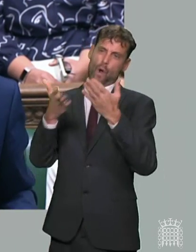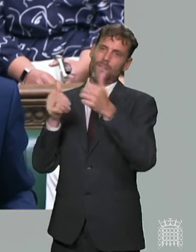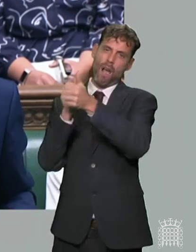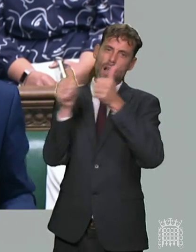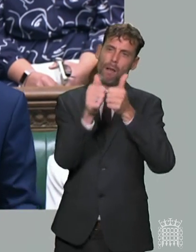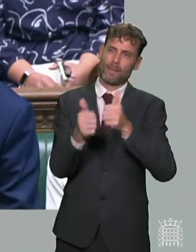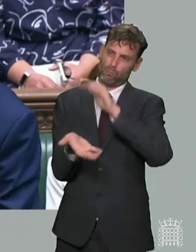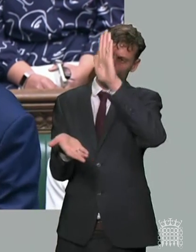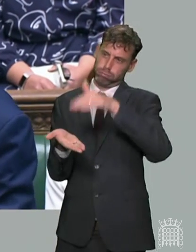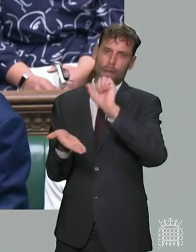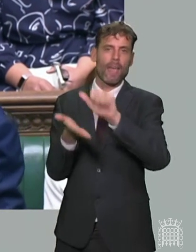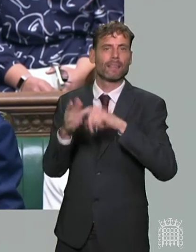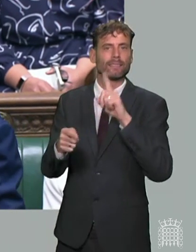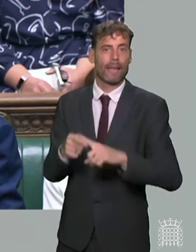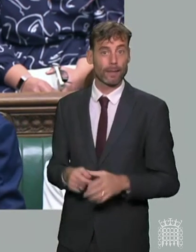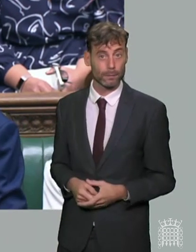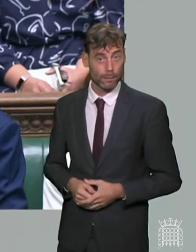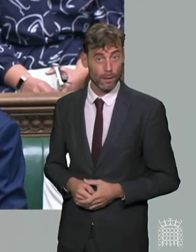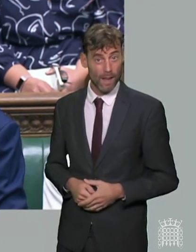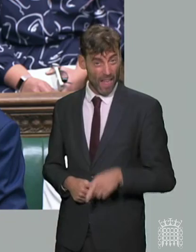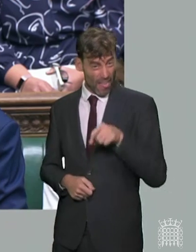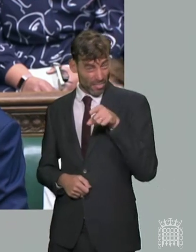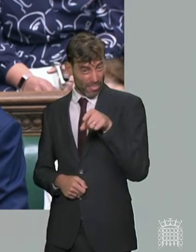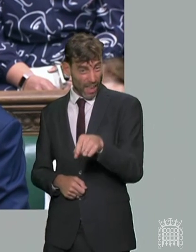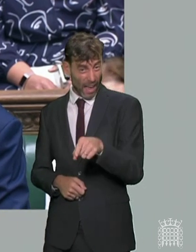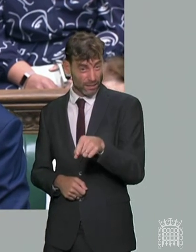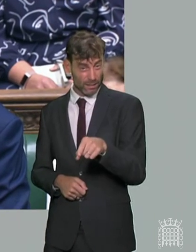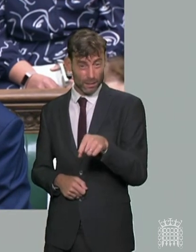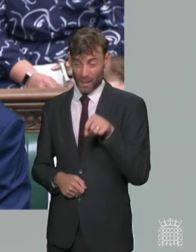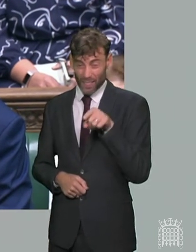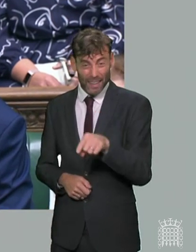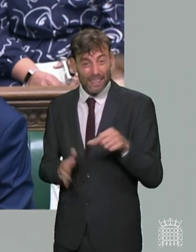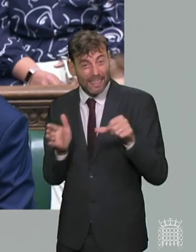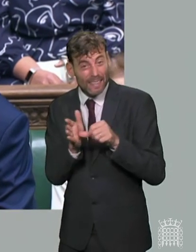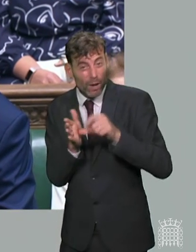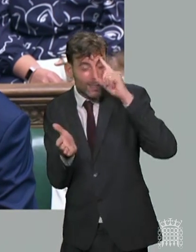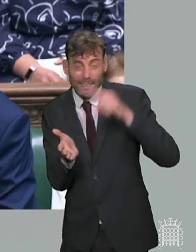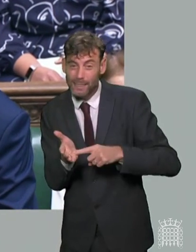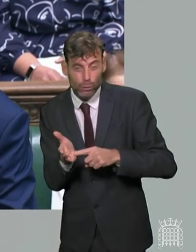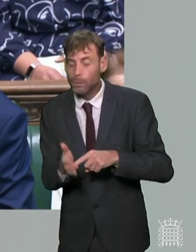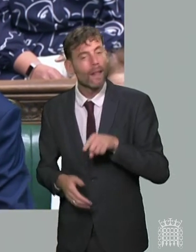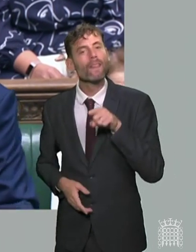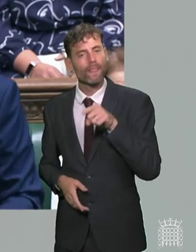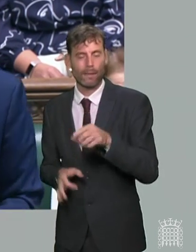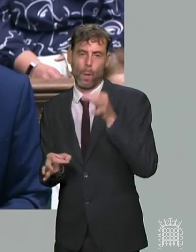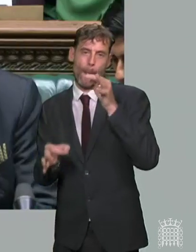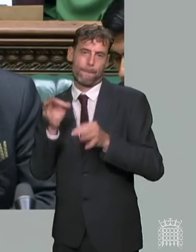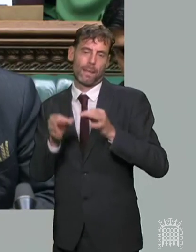That is not taking difficult decisions; that is making political choices.